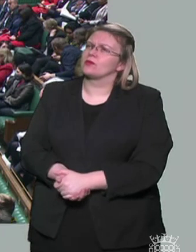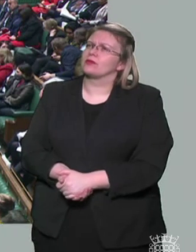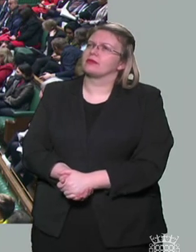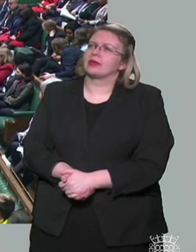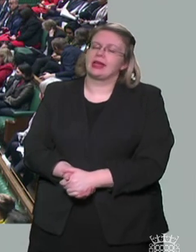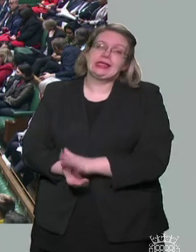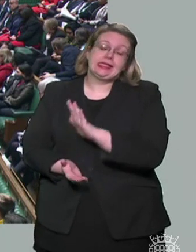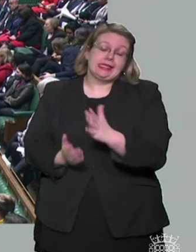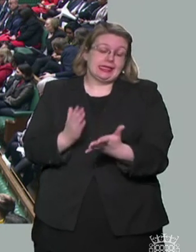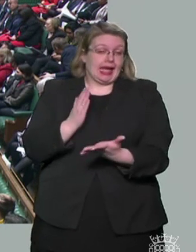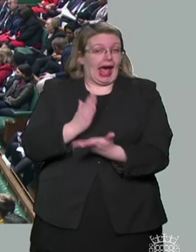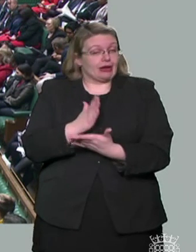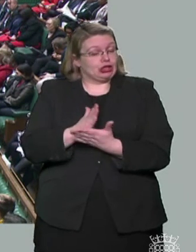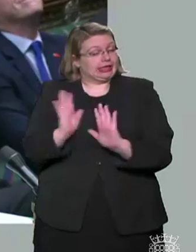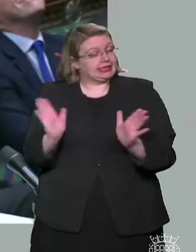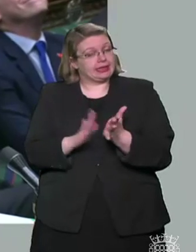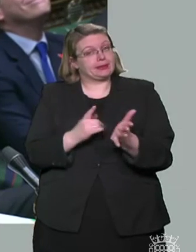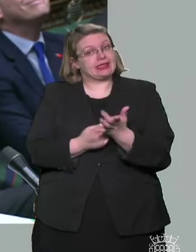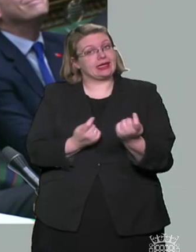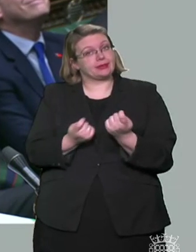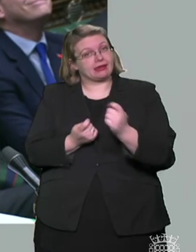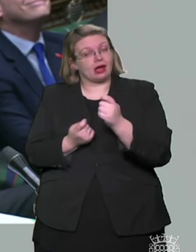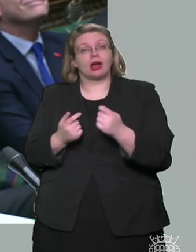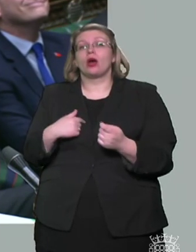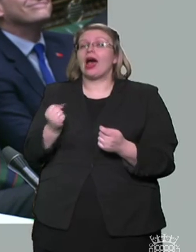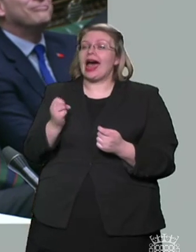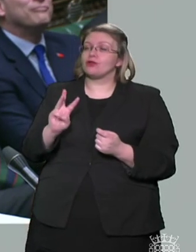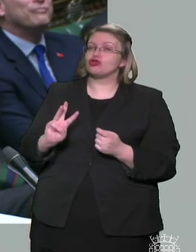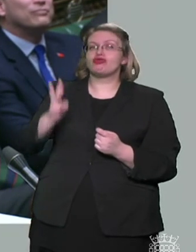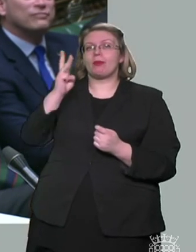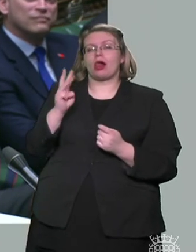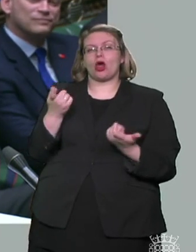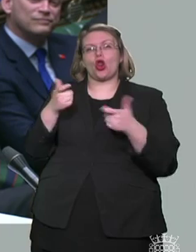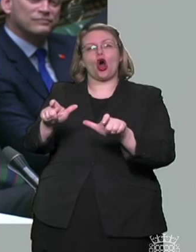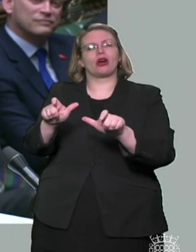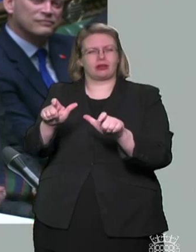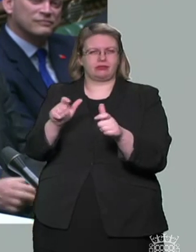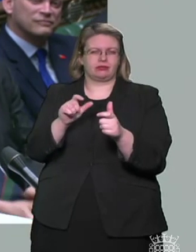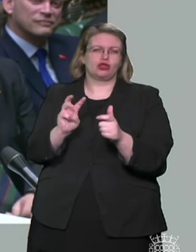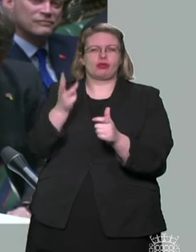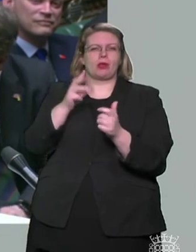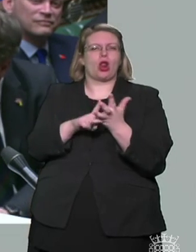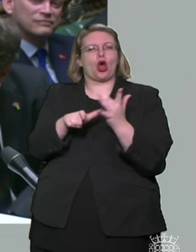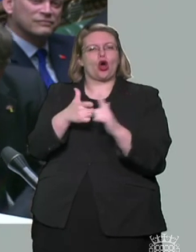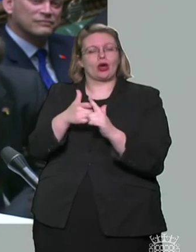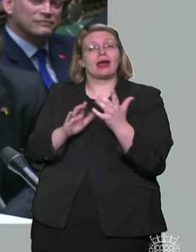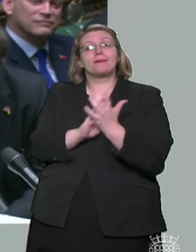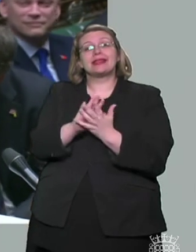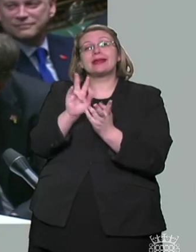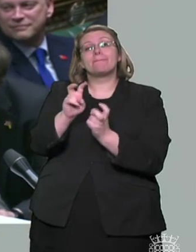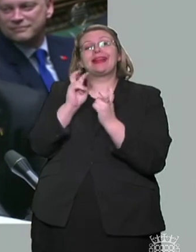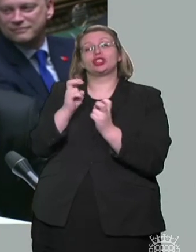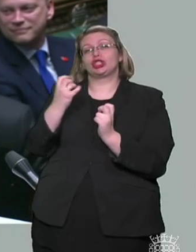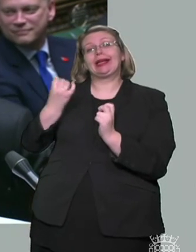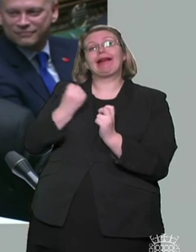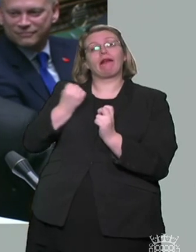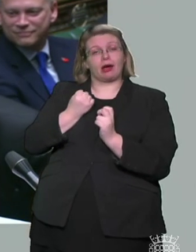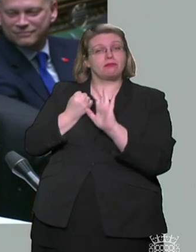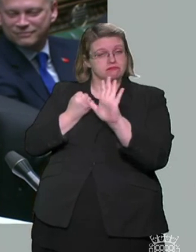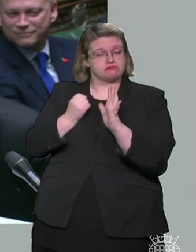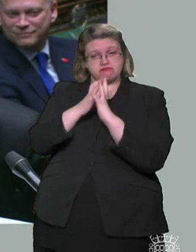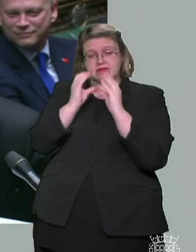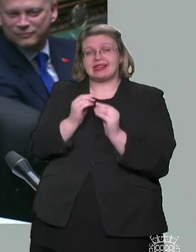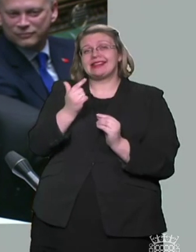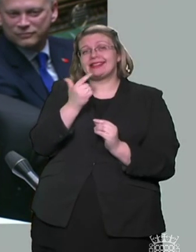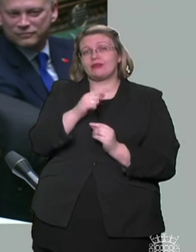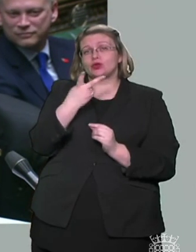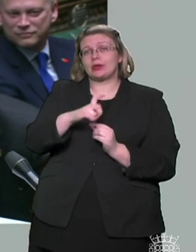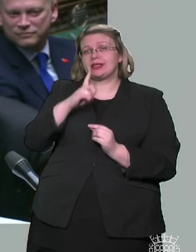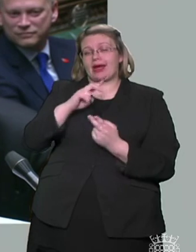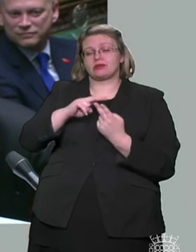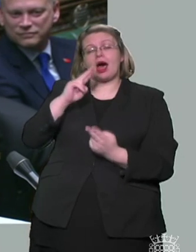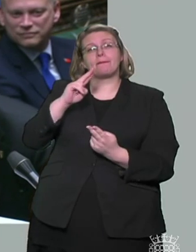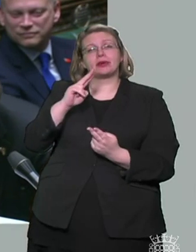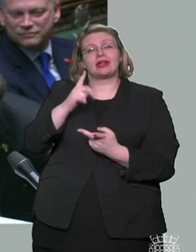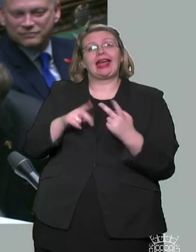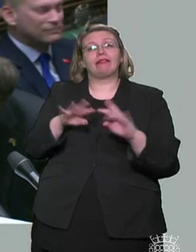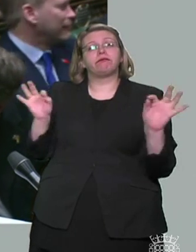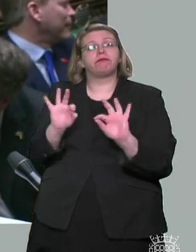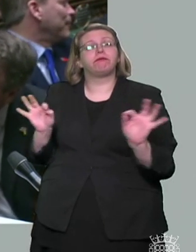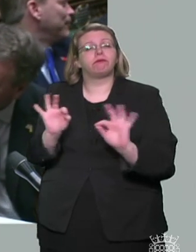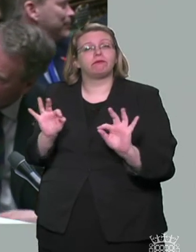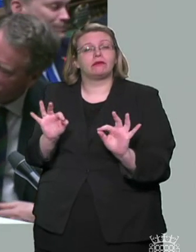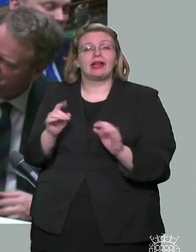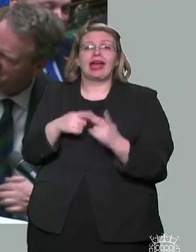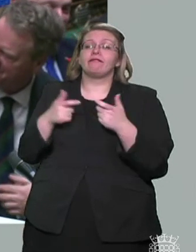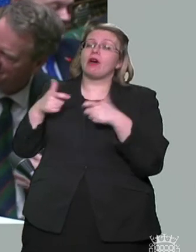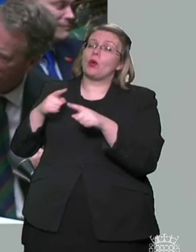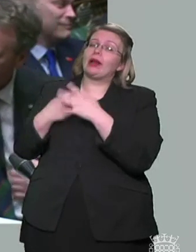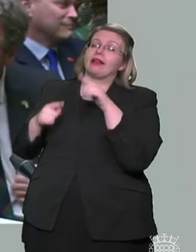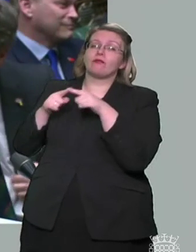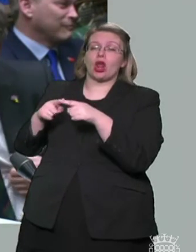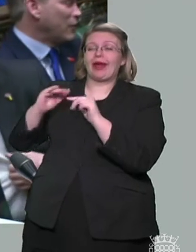Actually, what we have done is protected pensioners so that, as a result of the triple lock, their incomes are £720 higher than they would have been had we just relied on inflation.